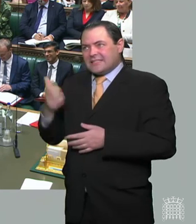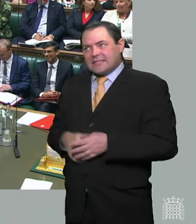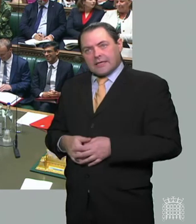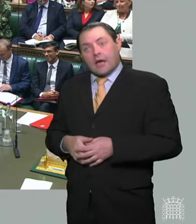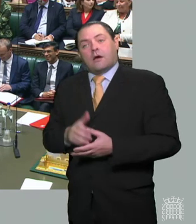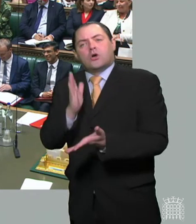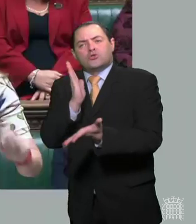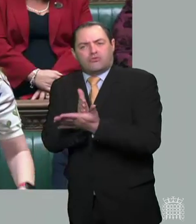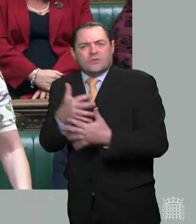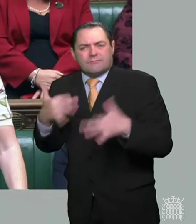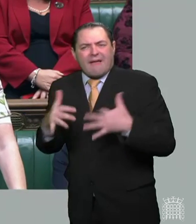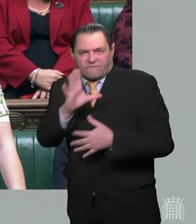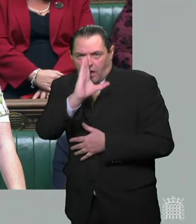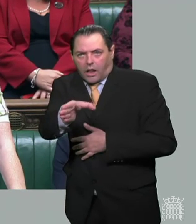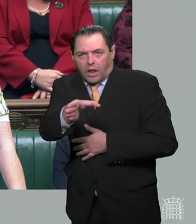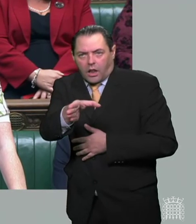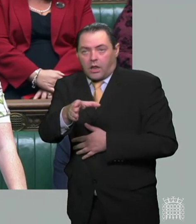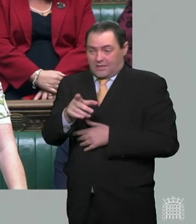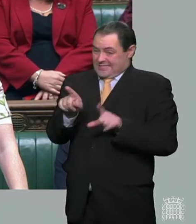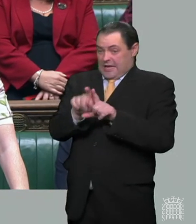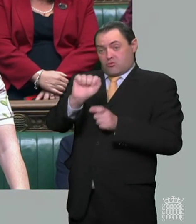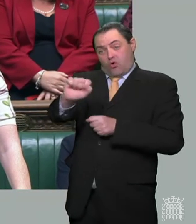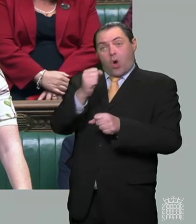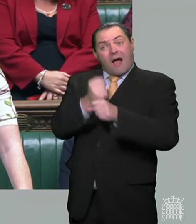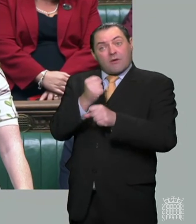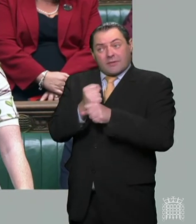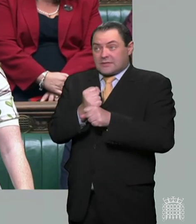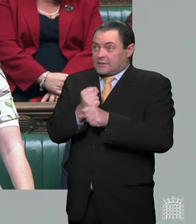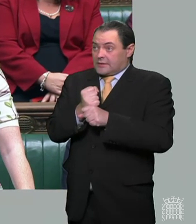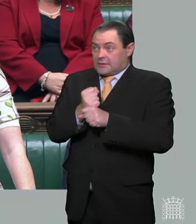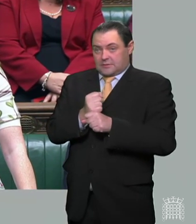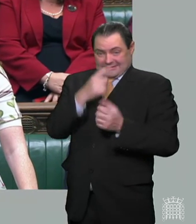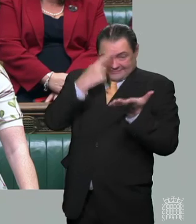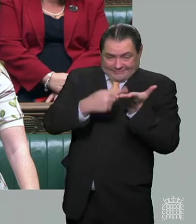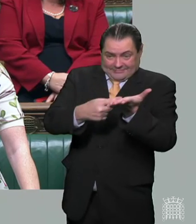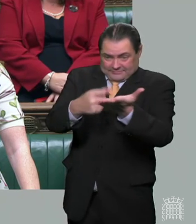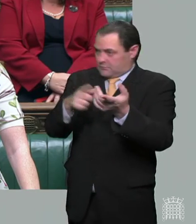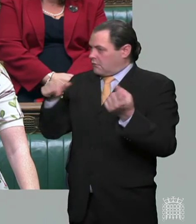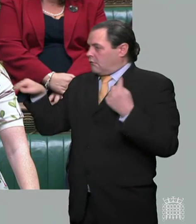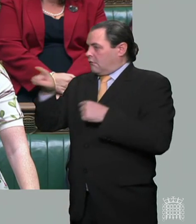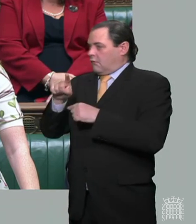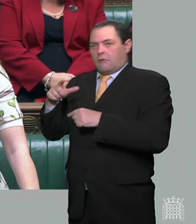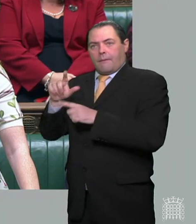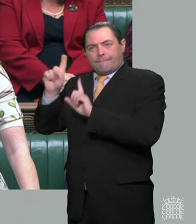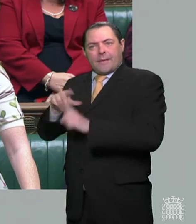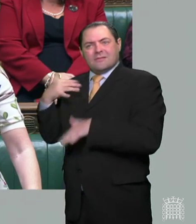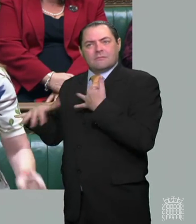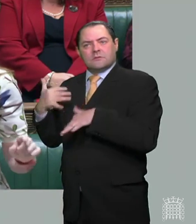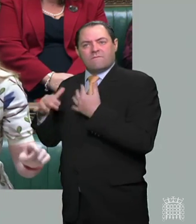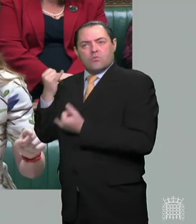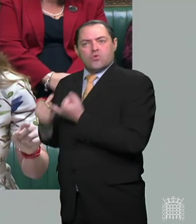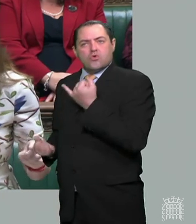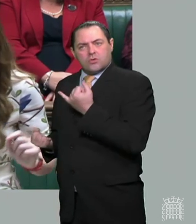hurts, doesn’t it?—just as his Government are making choices that are making working families’ lives harder.